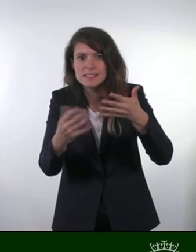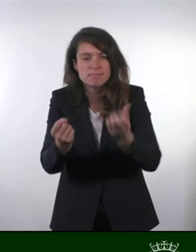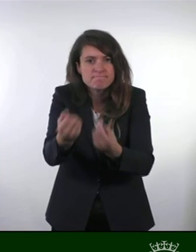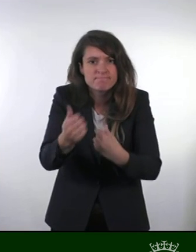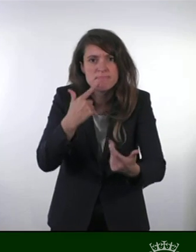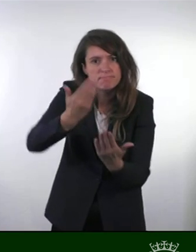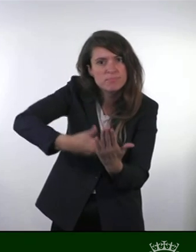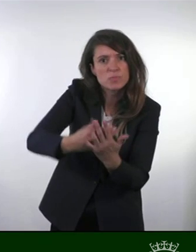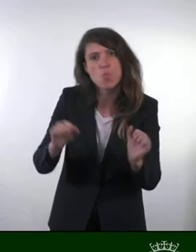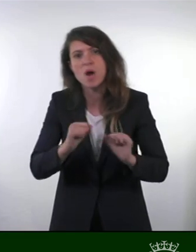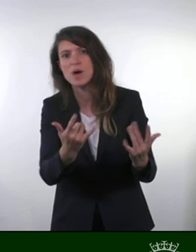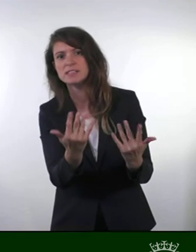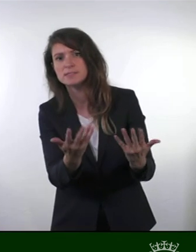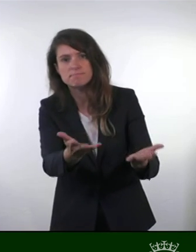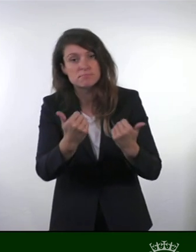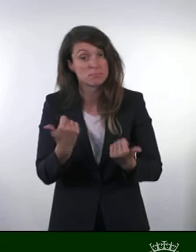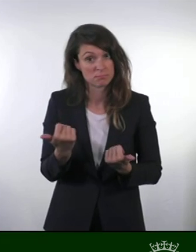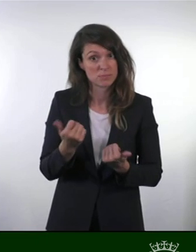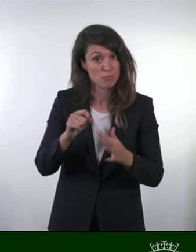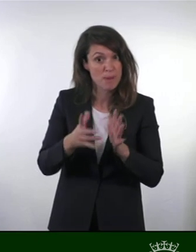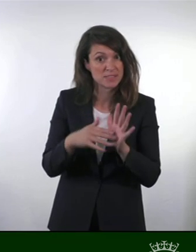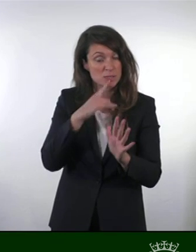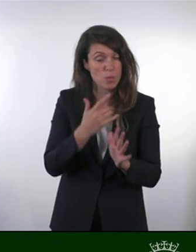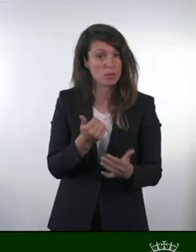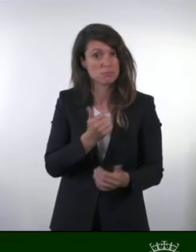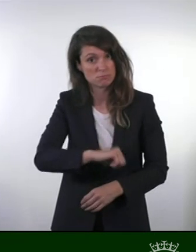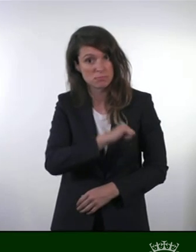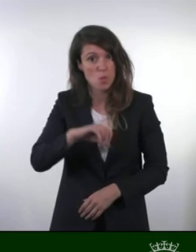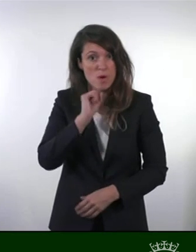Will he commit to providing that clarity before the end of the summer?